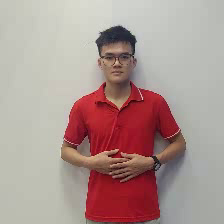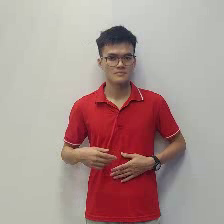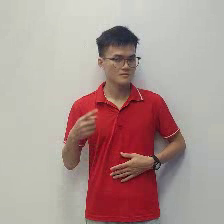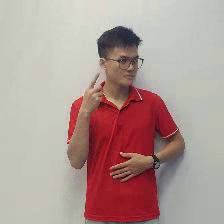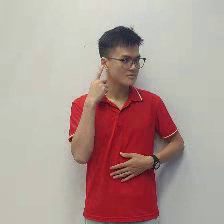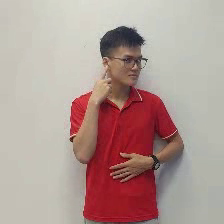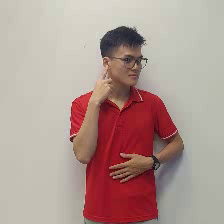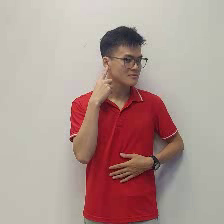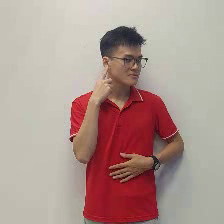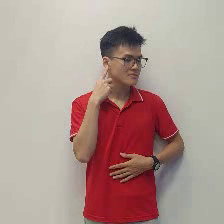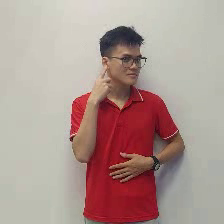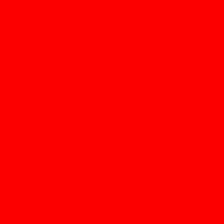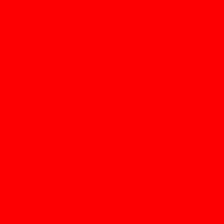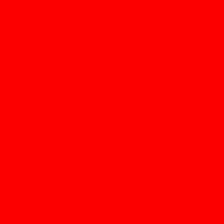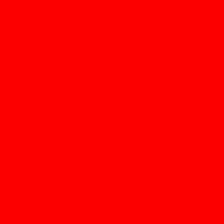Nghe